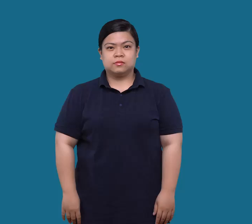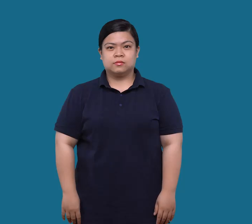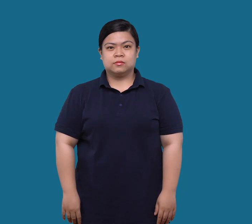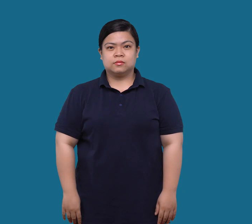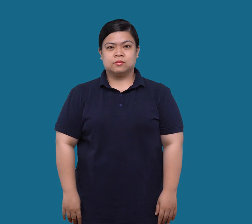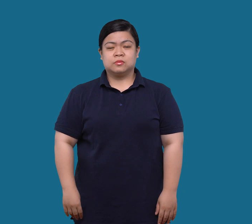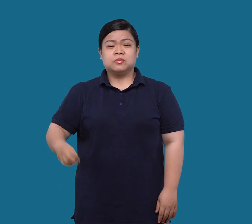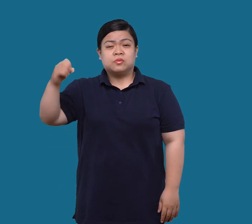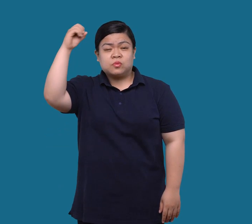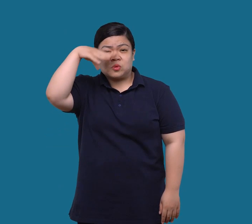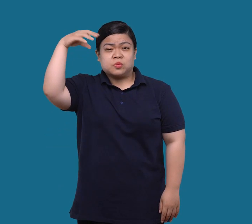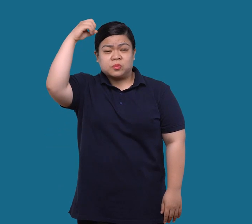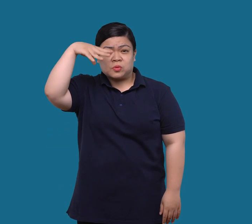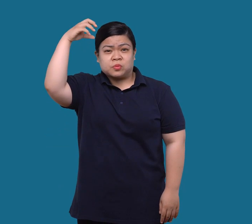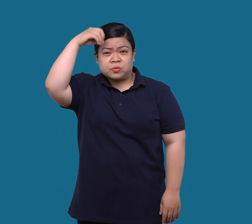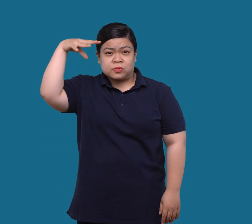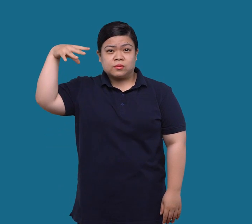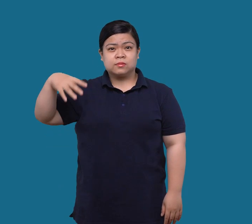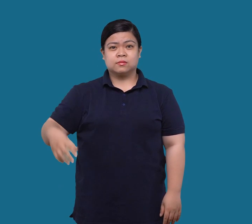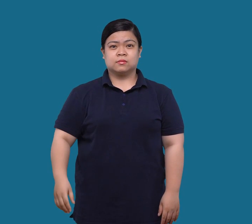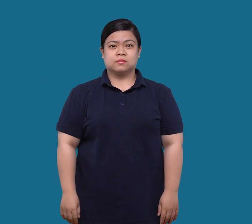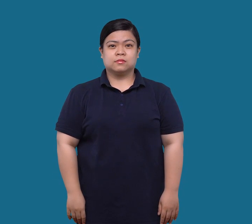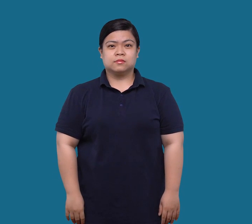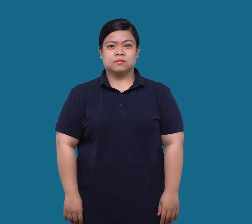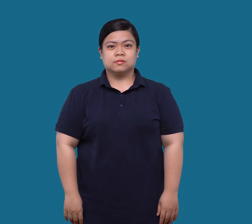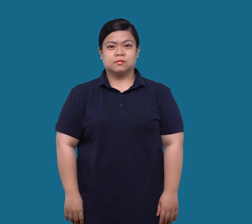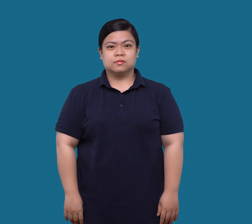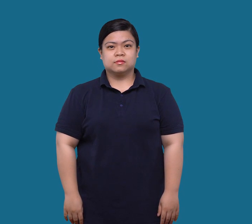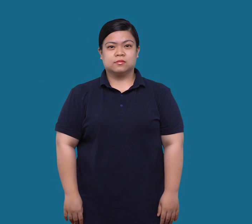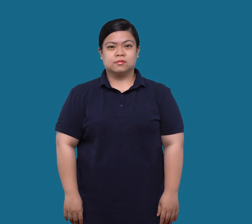mỗi ngày